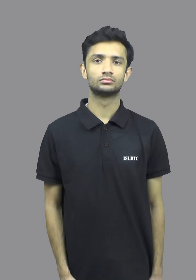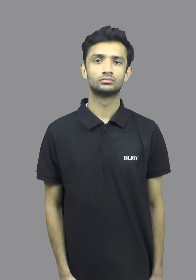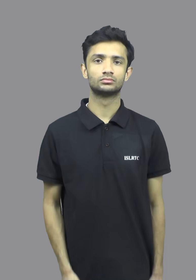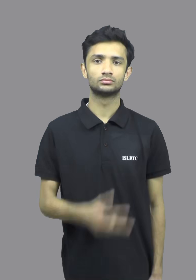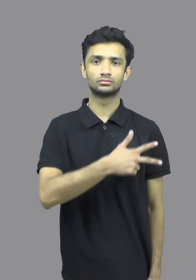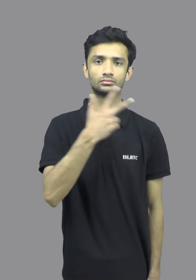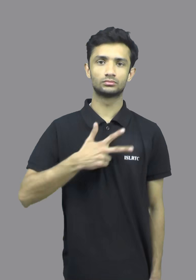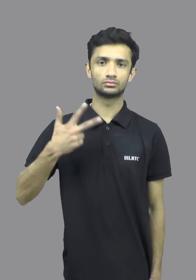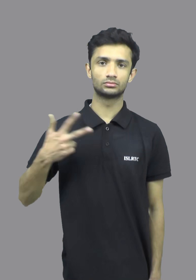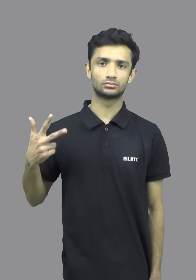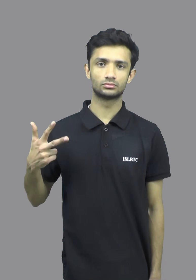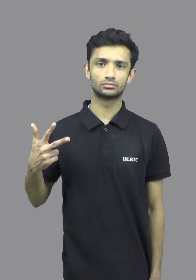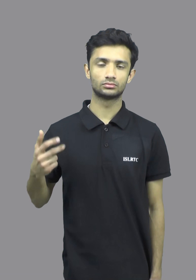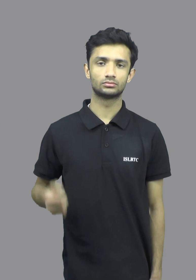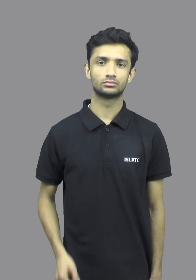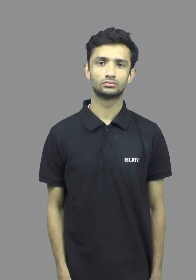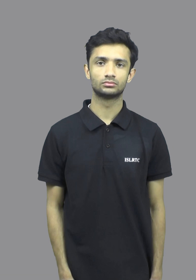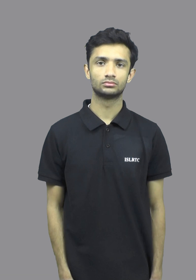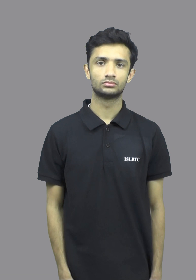Denmark